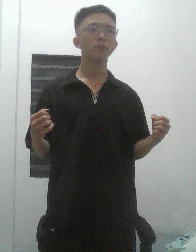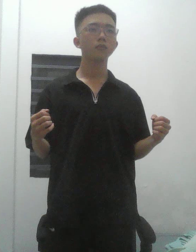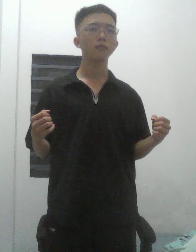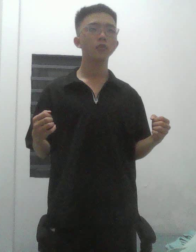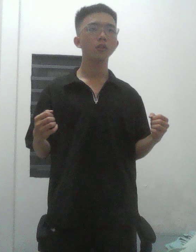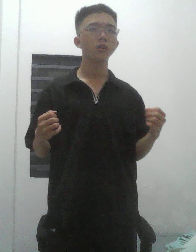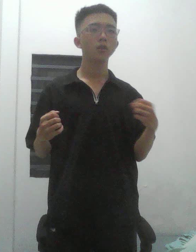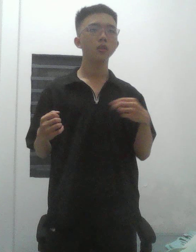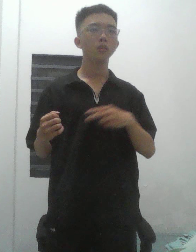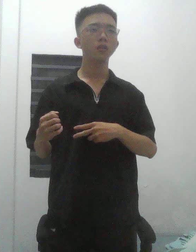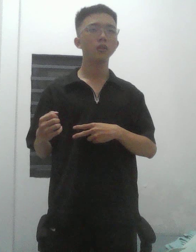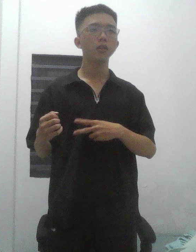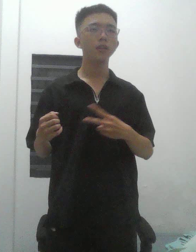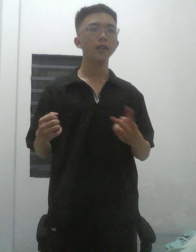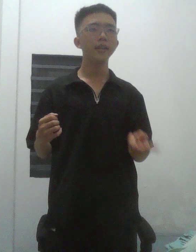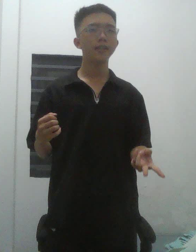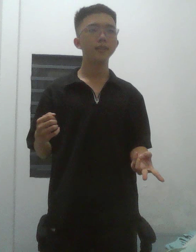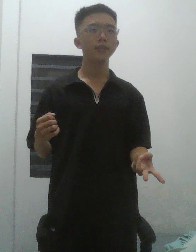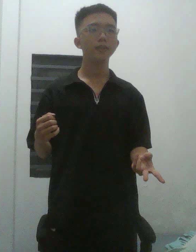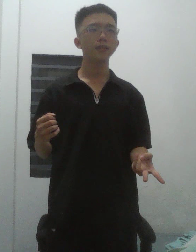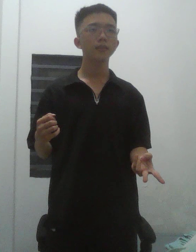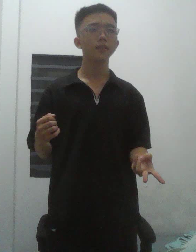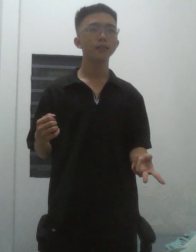it